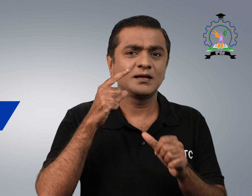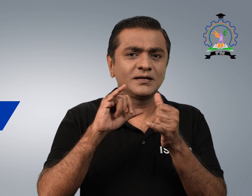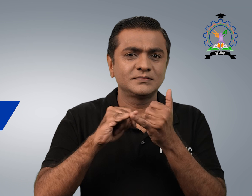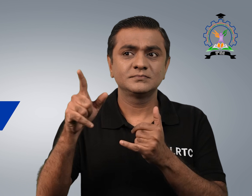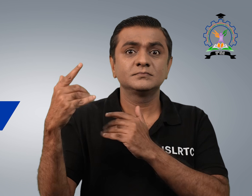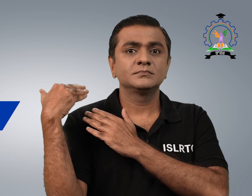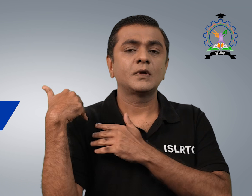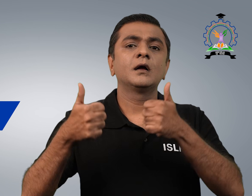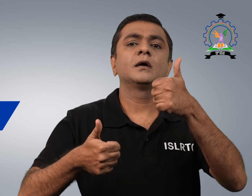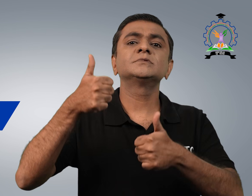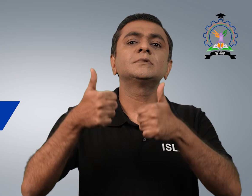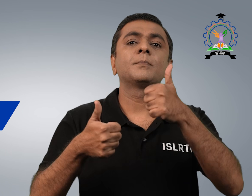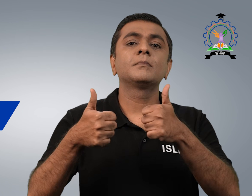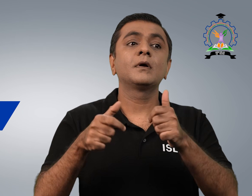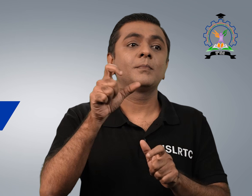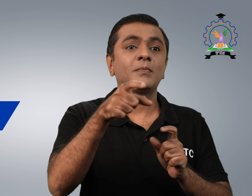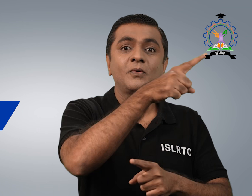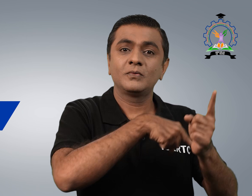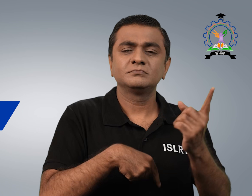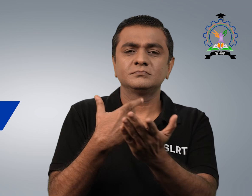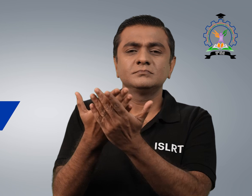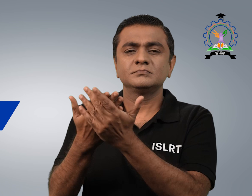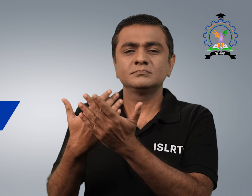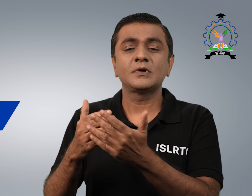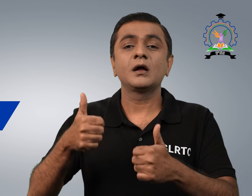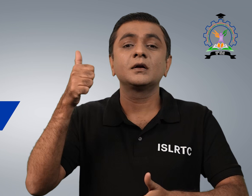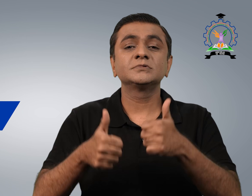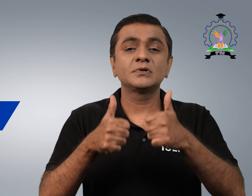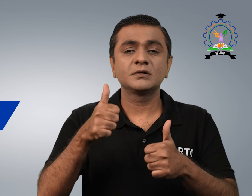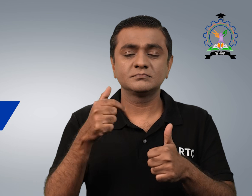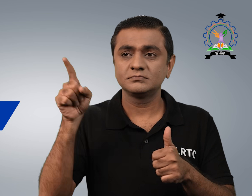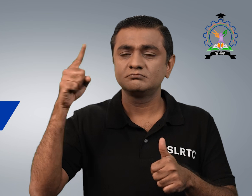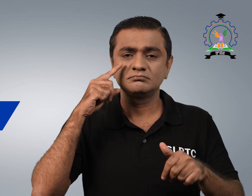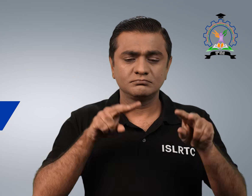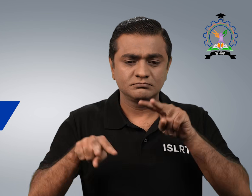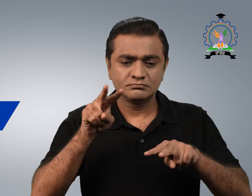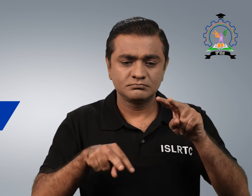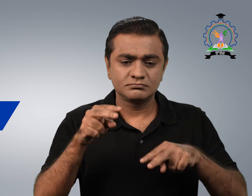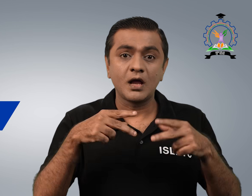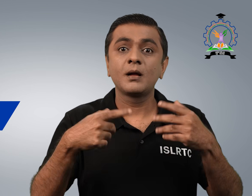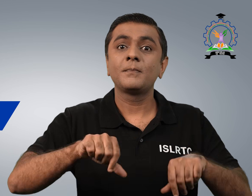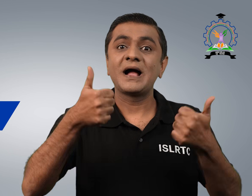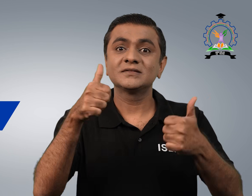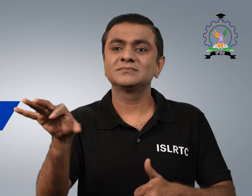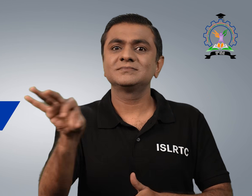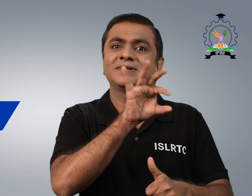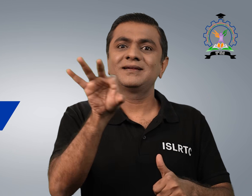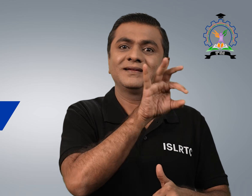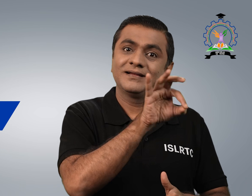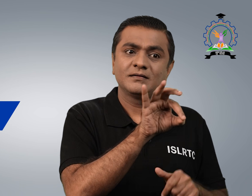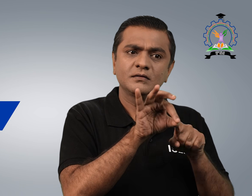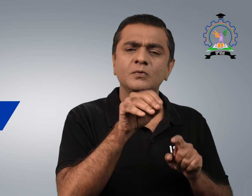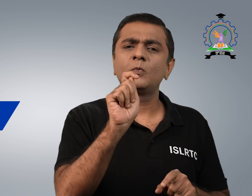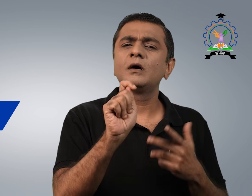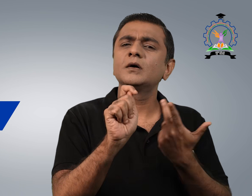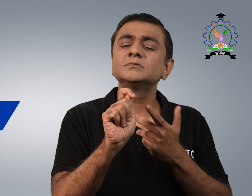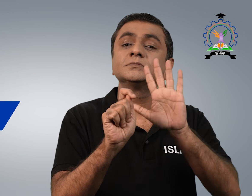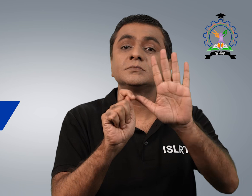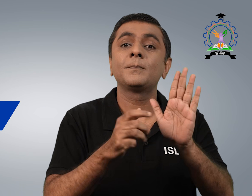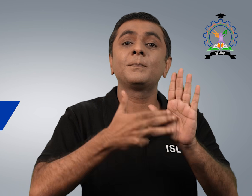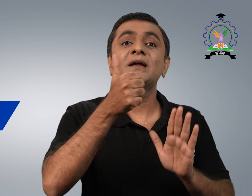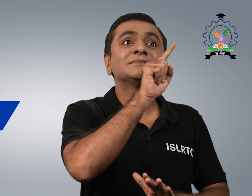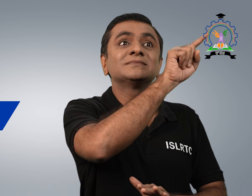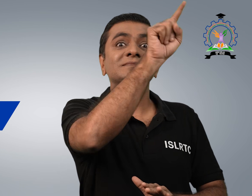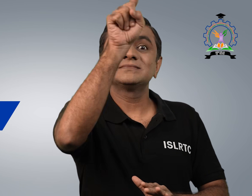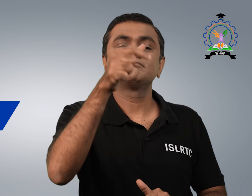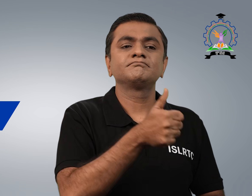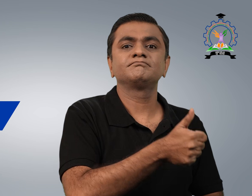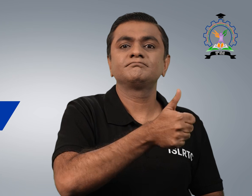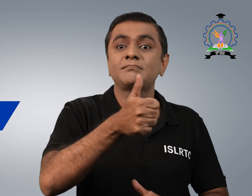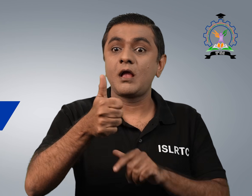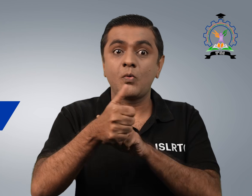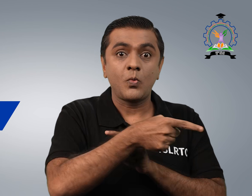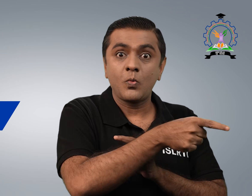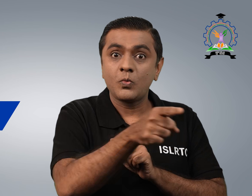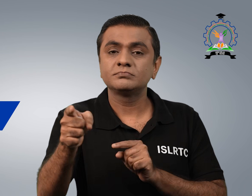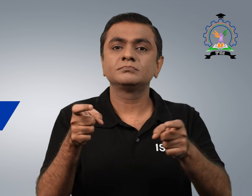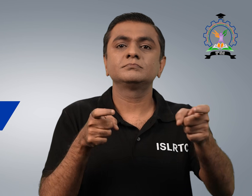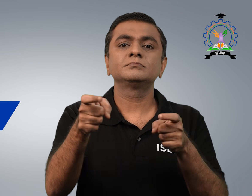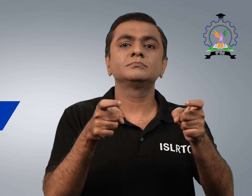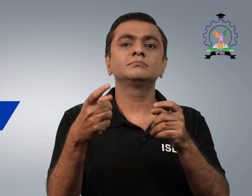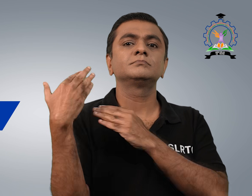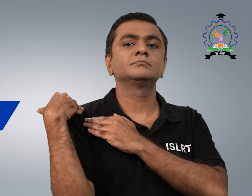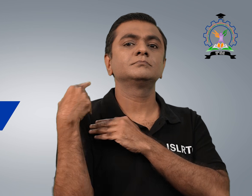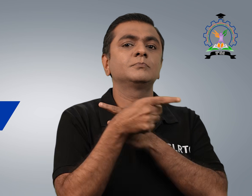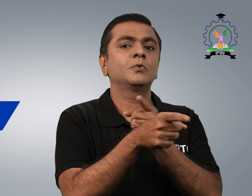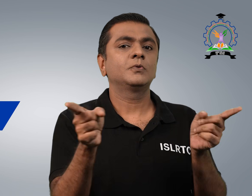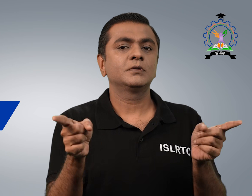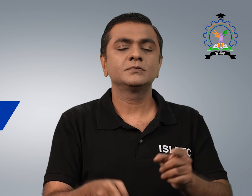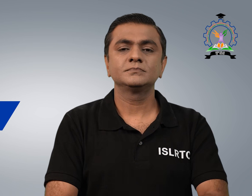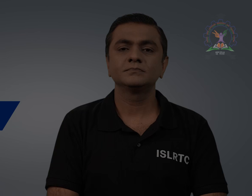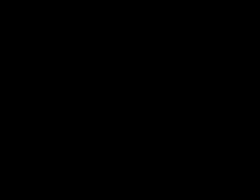It refers to individuals selected through a civil service exam for prestigious admistrative positions within government ministries.